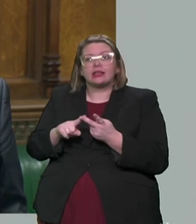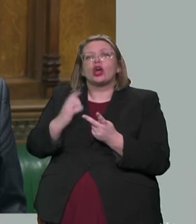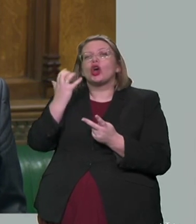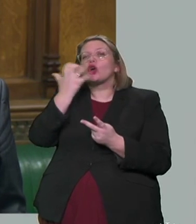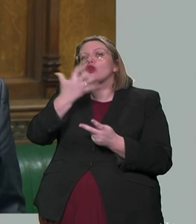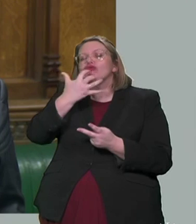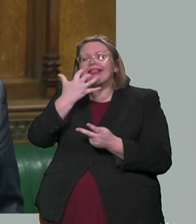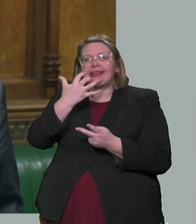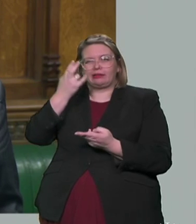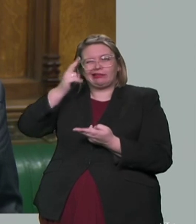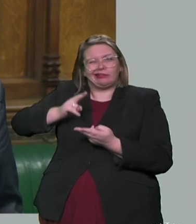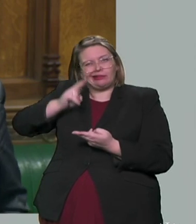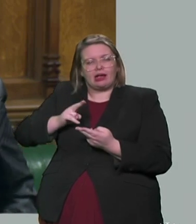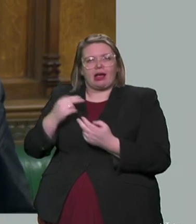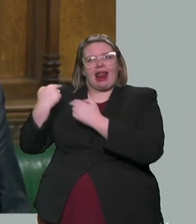Now that we have left the EU, can we use